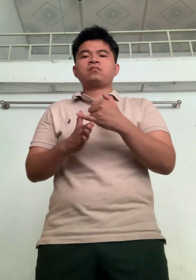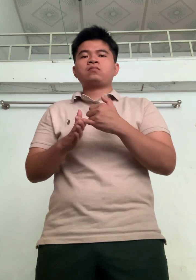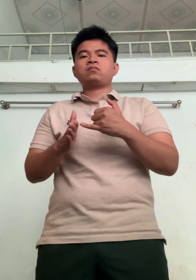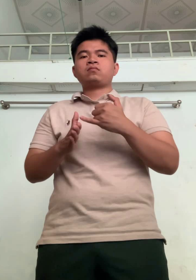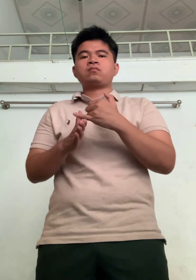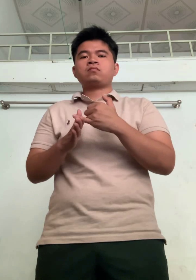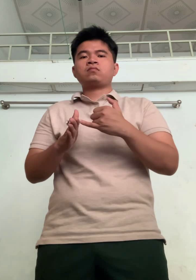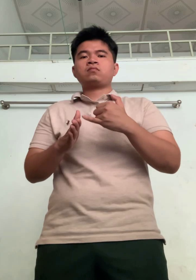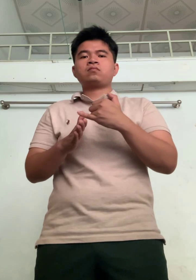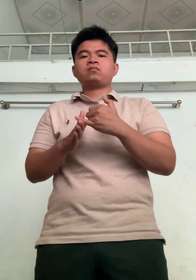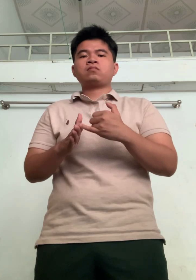cuoi thang